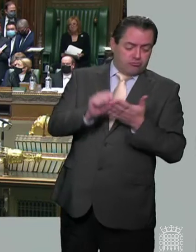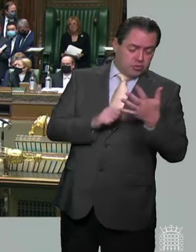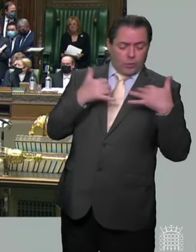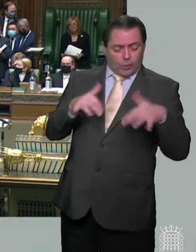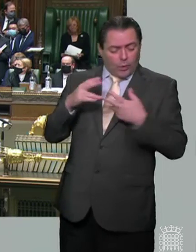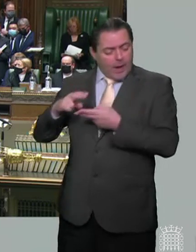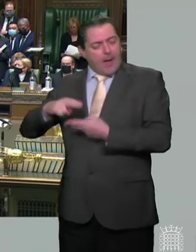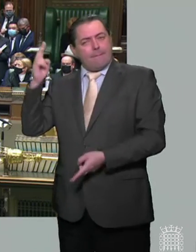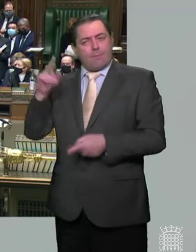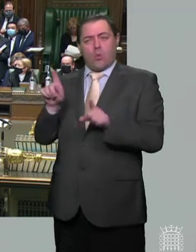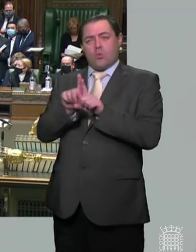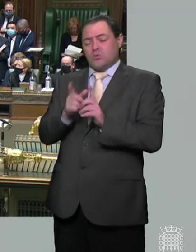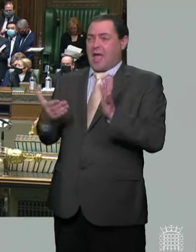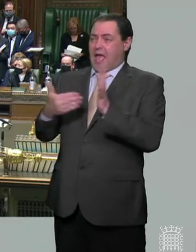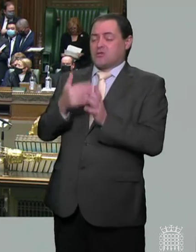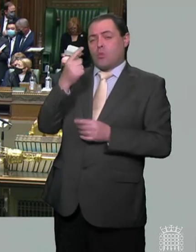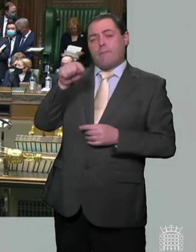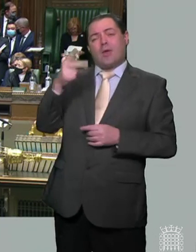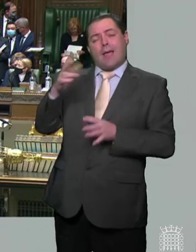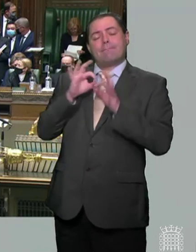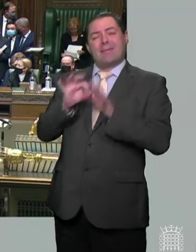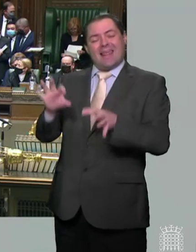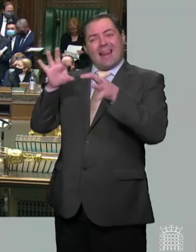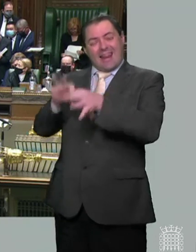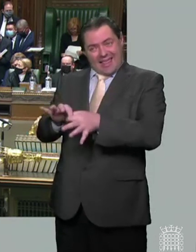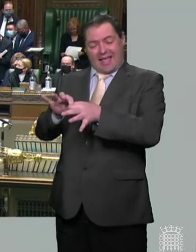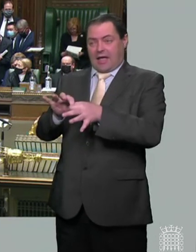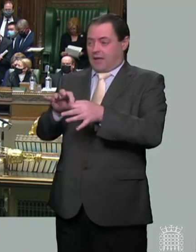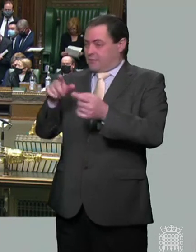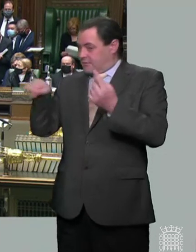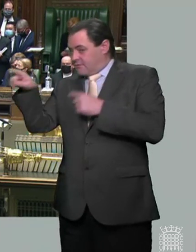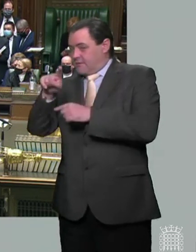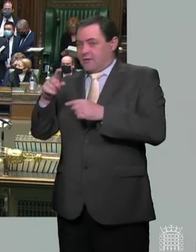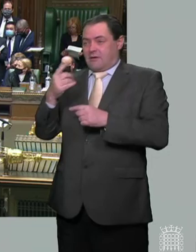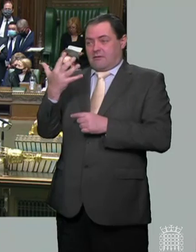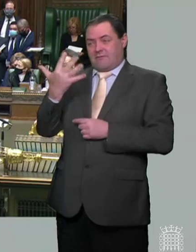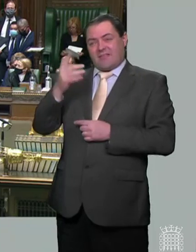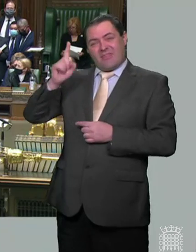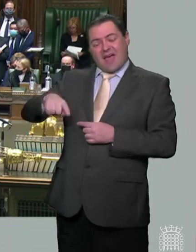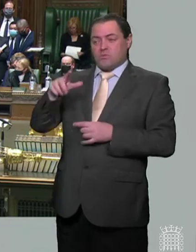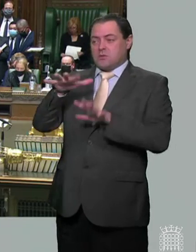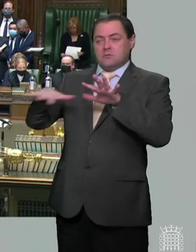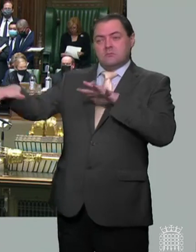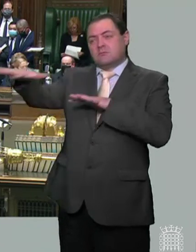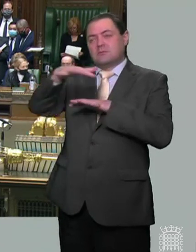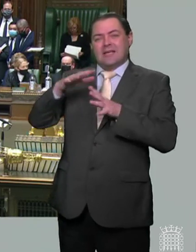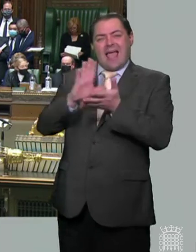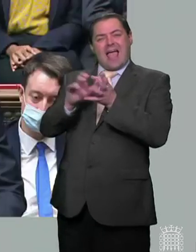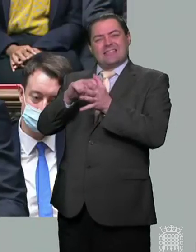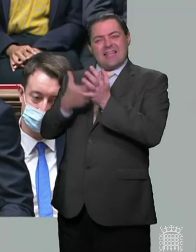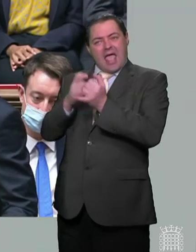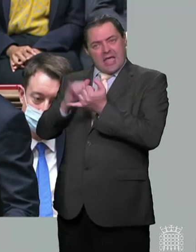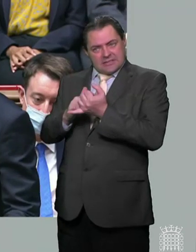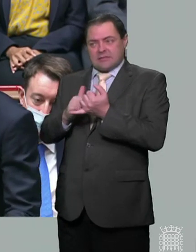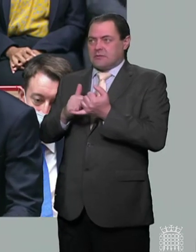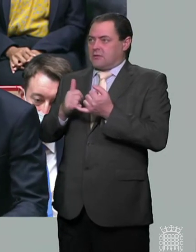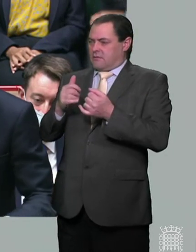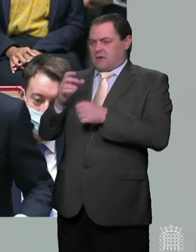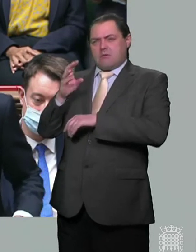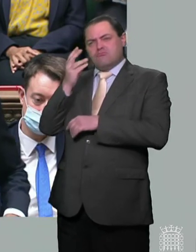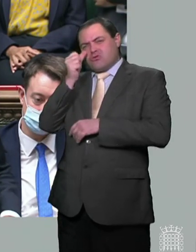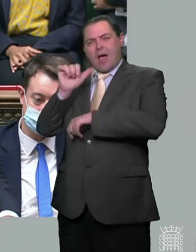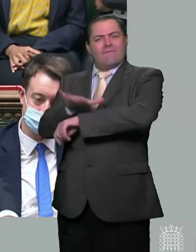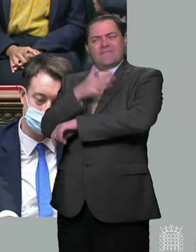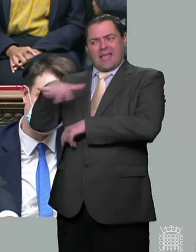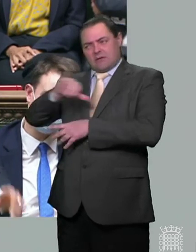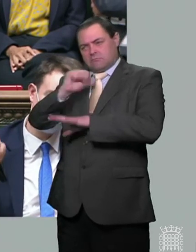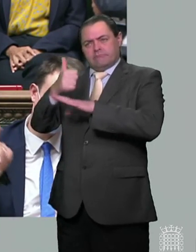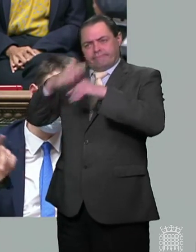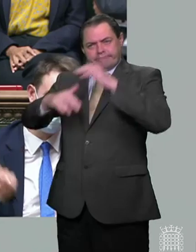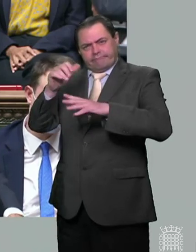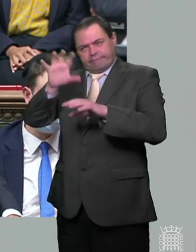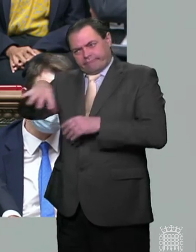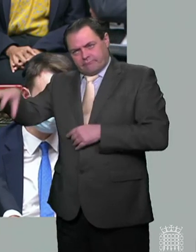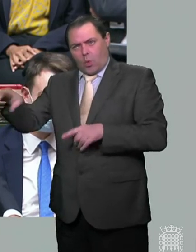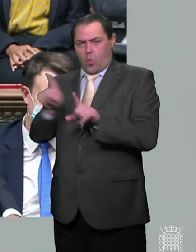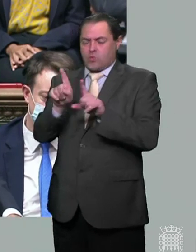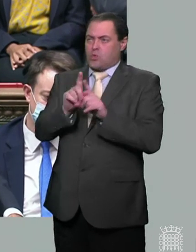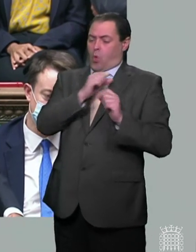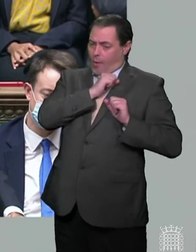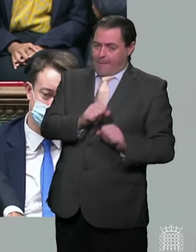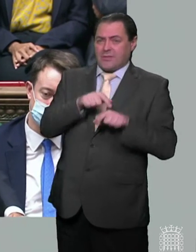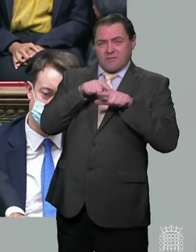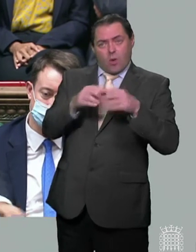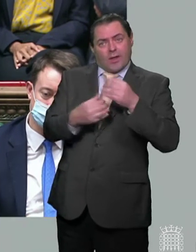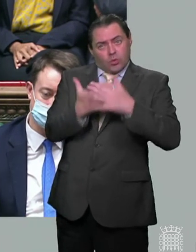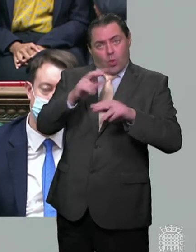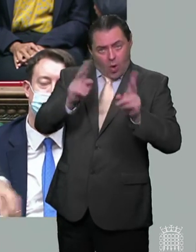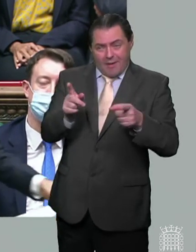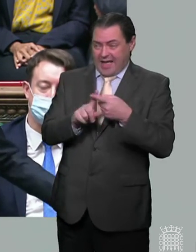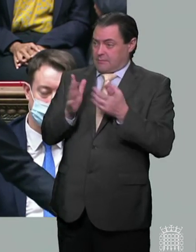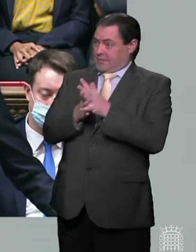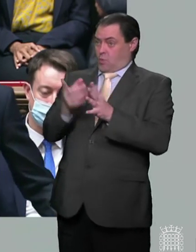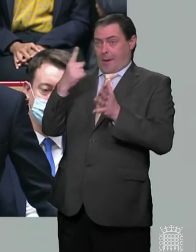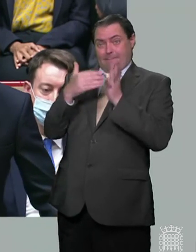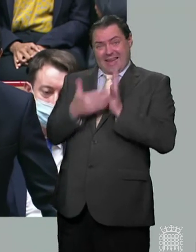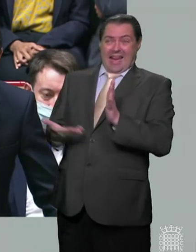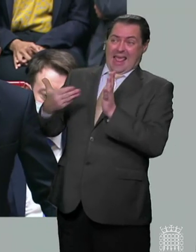We are investing an extra £1.8 billion—enough to bring 1,500 hectares of brownfield land into use, meet our commitment to invest £10 billion in new housing, and unlock 1 million new homes.